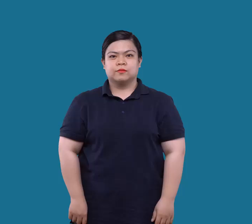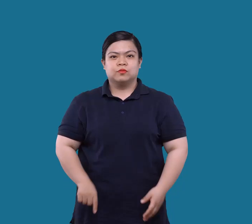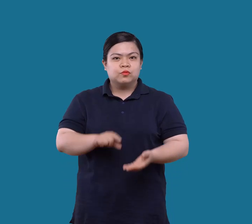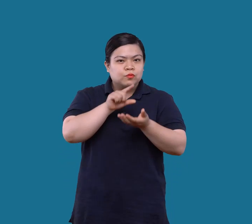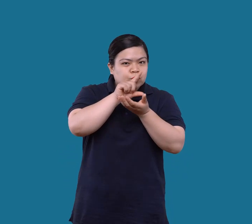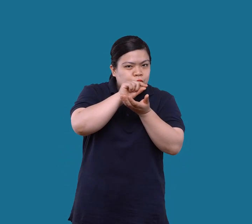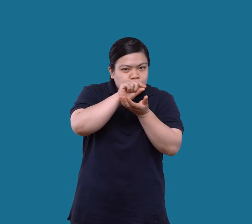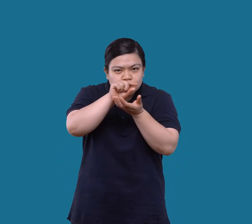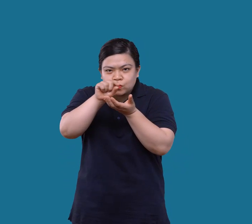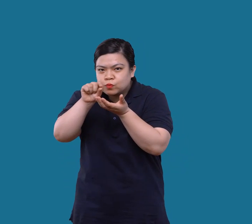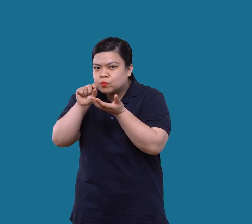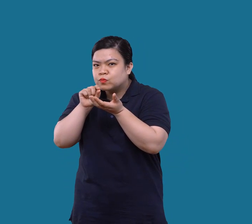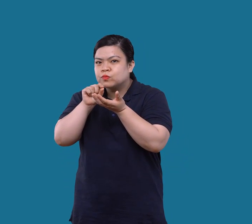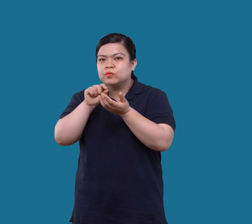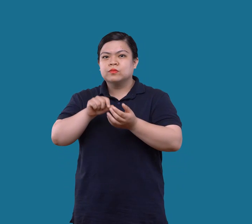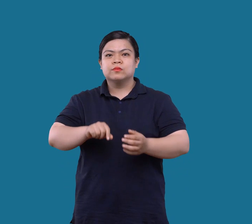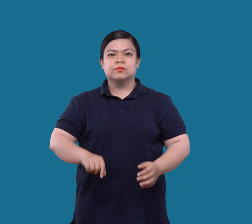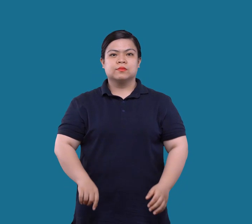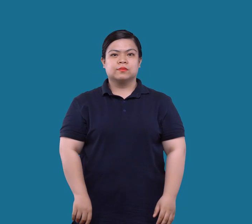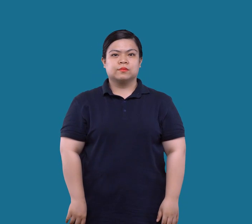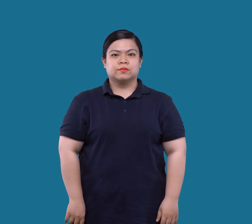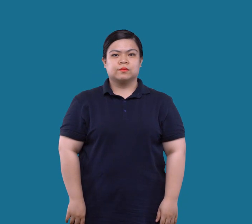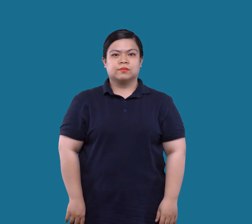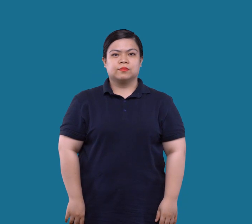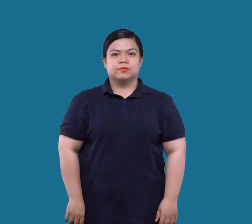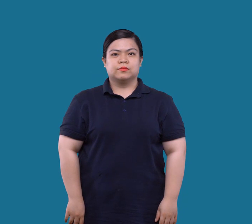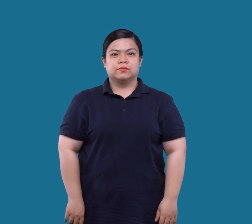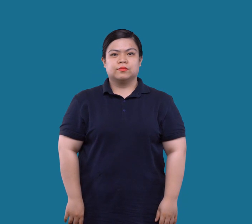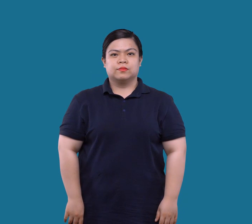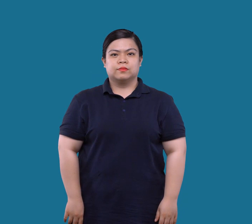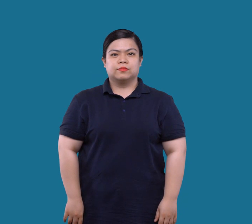tổ chim